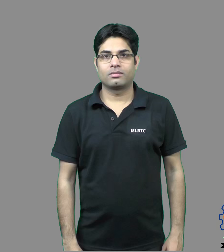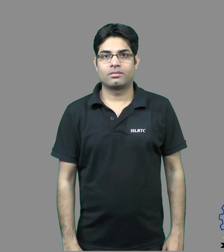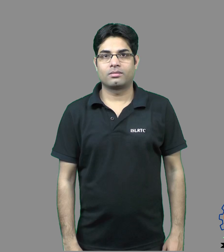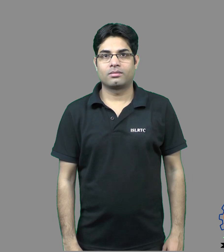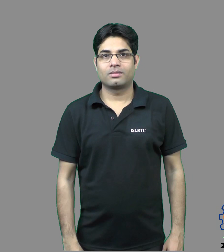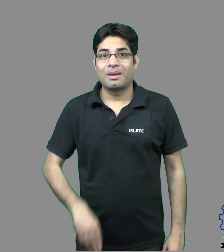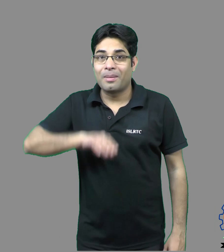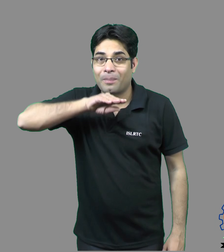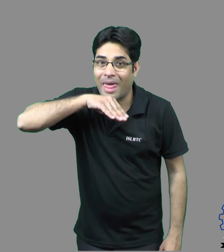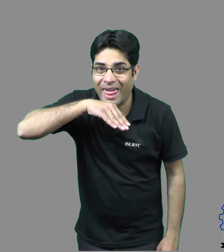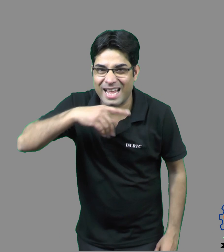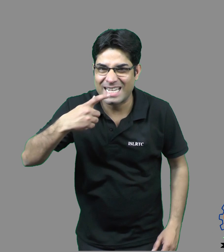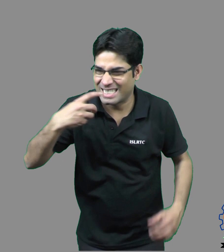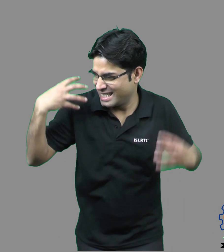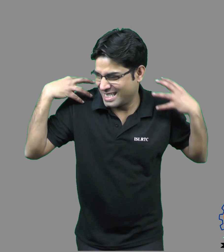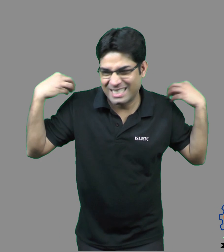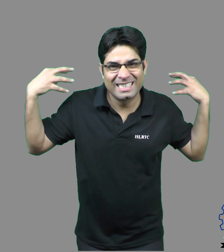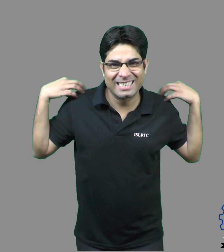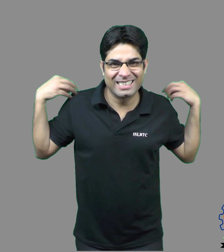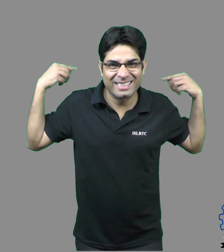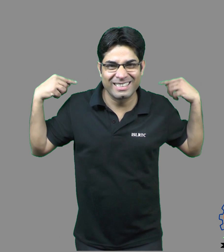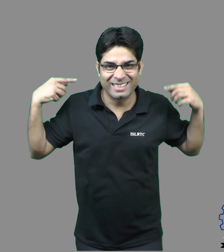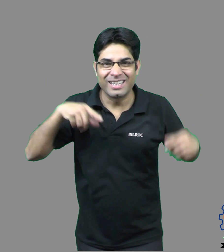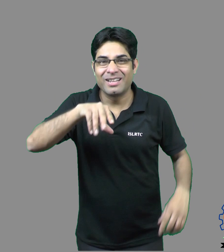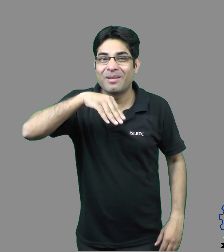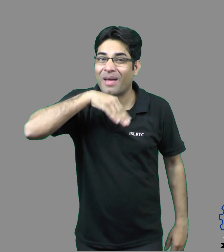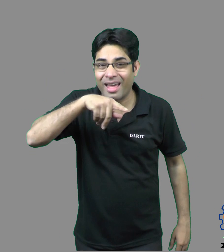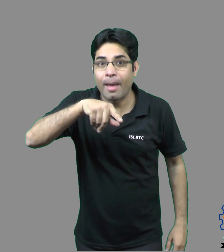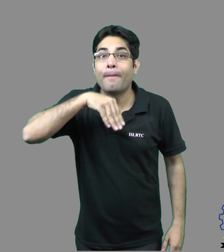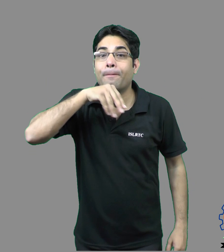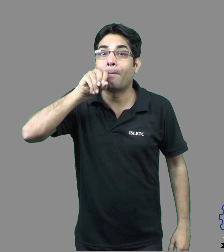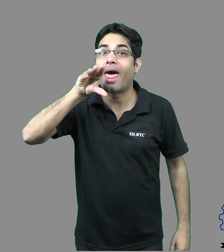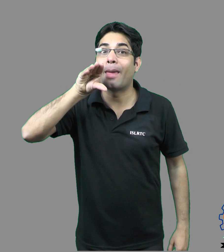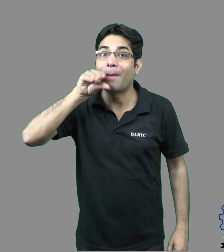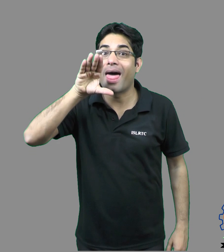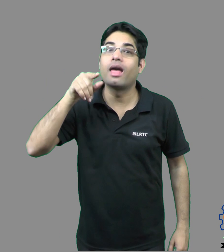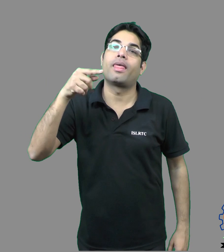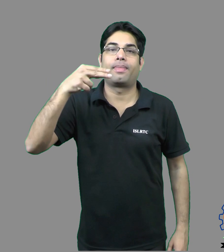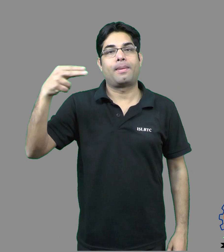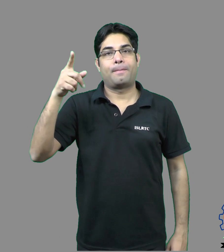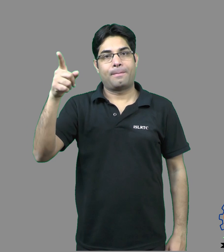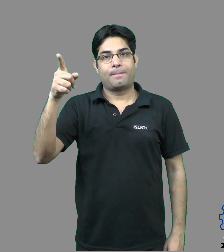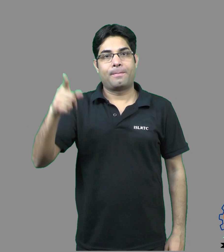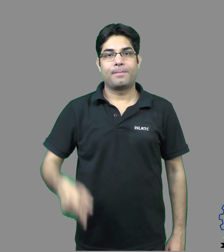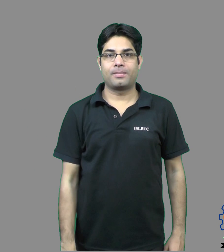Bleat Baa (Sheep)